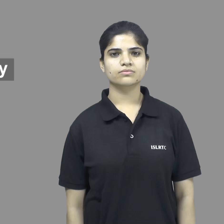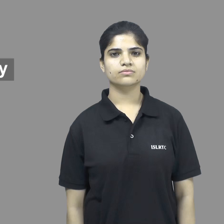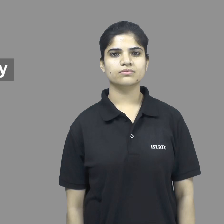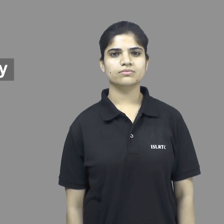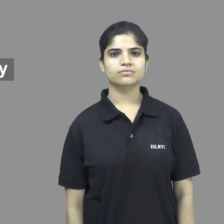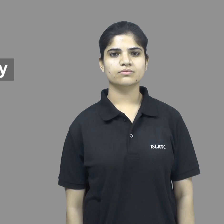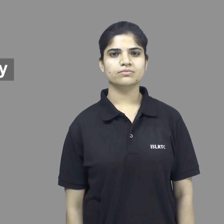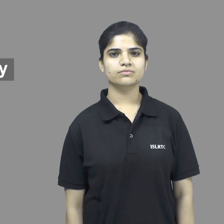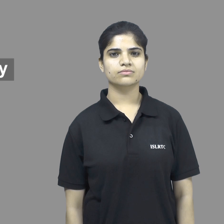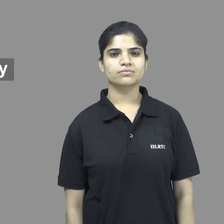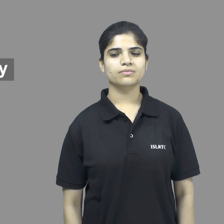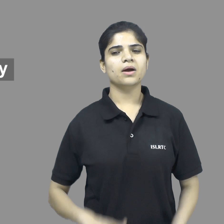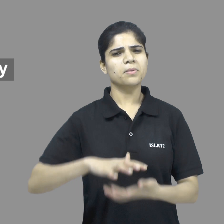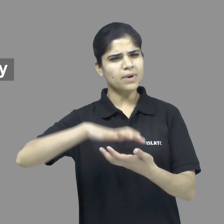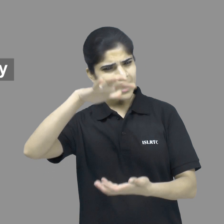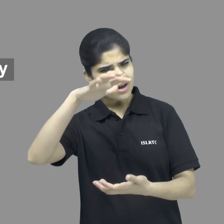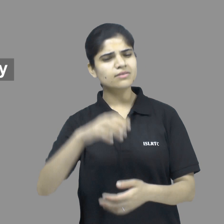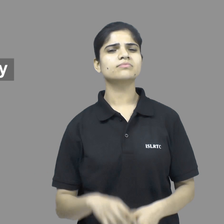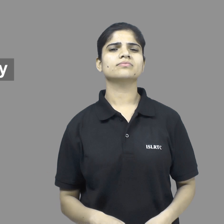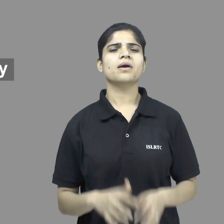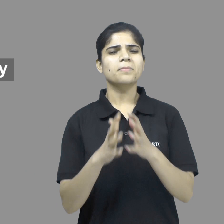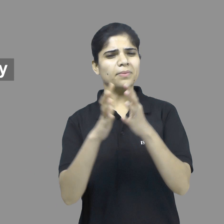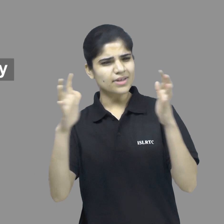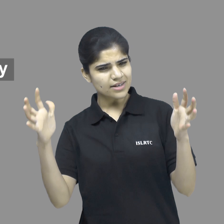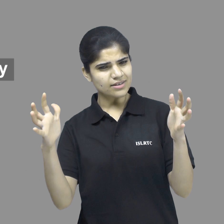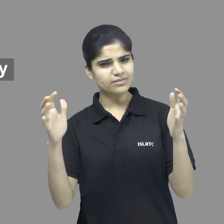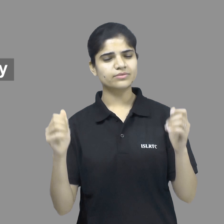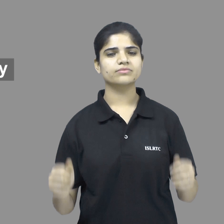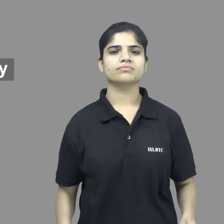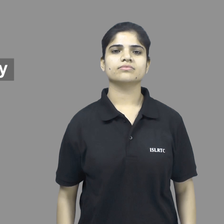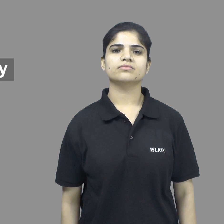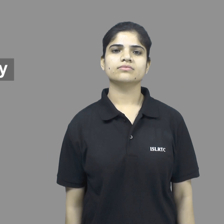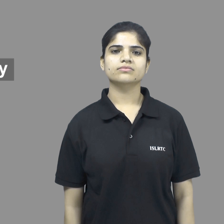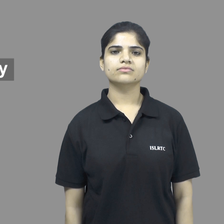Plenty